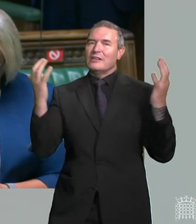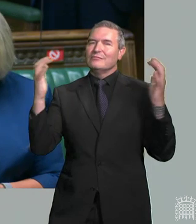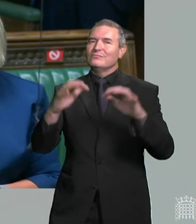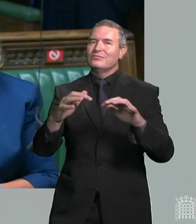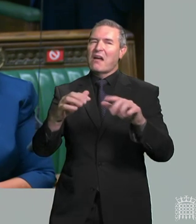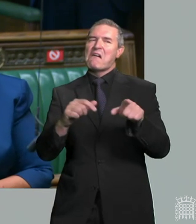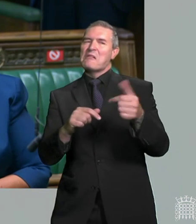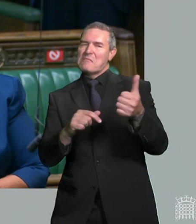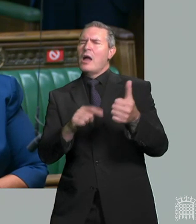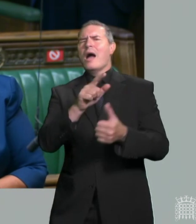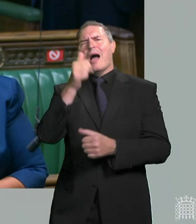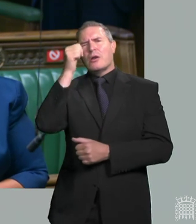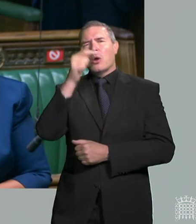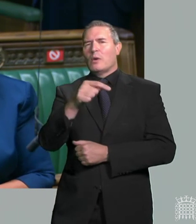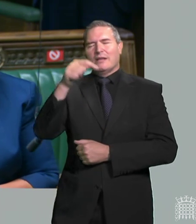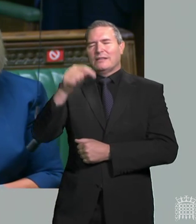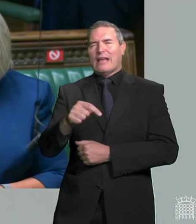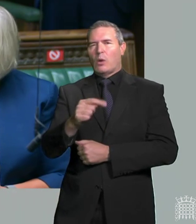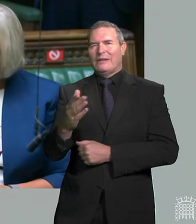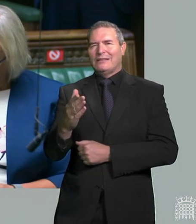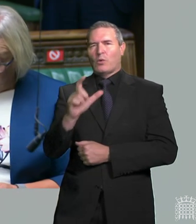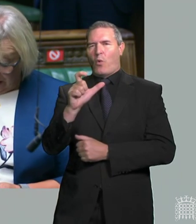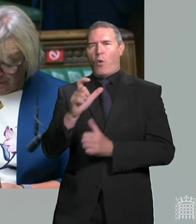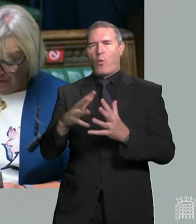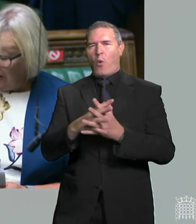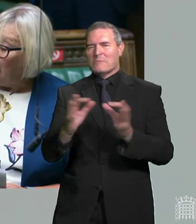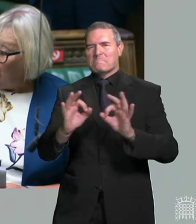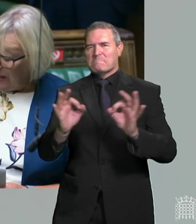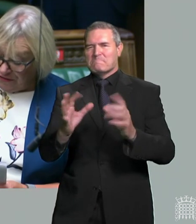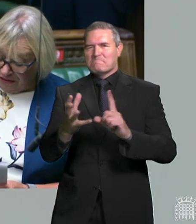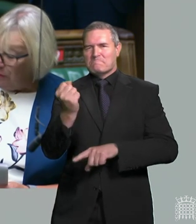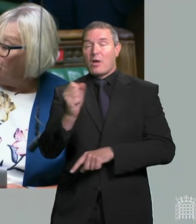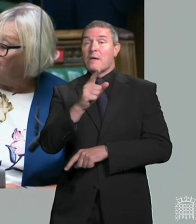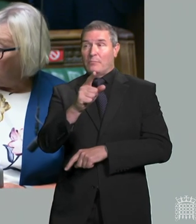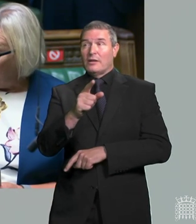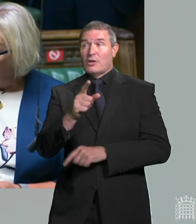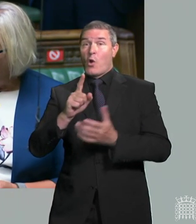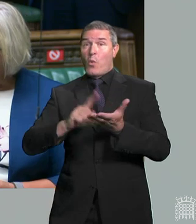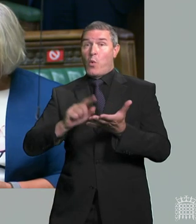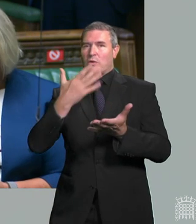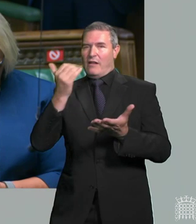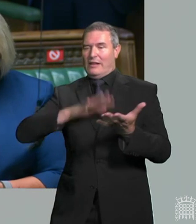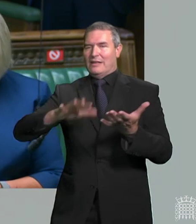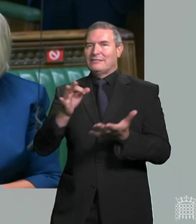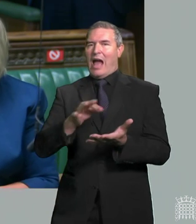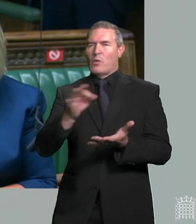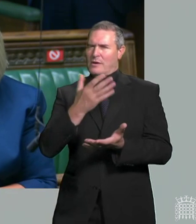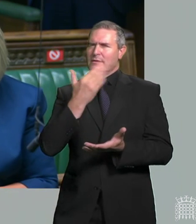While he did not manage to get to South East Cornwall, I assure him that Looe is a very beautiful coastal town.